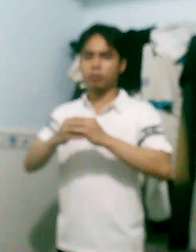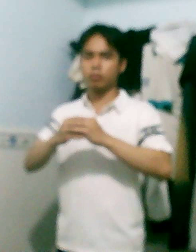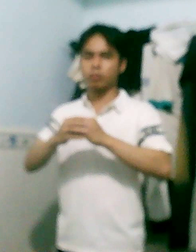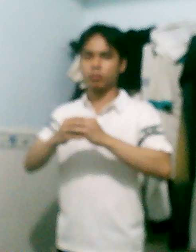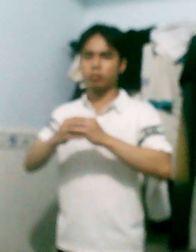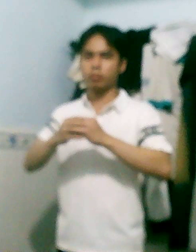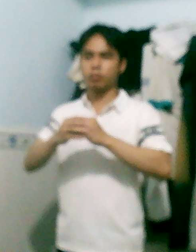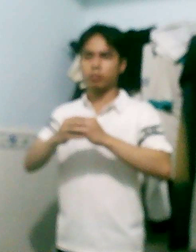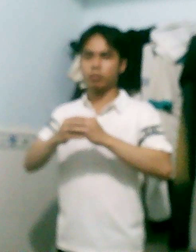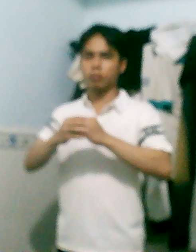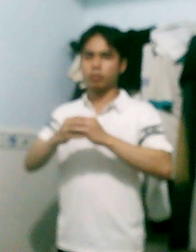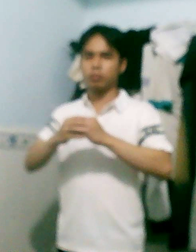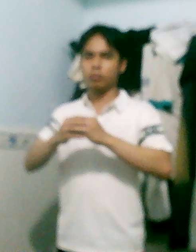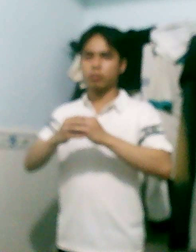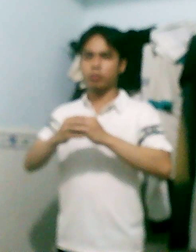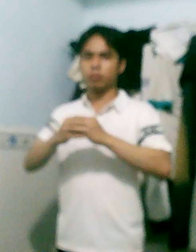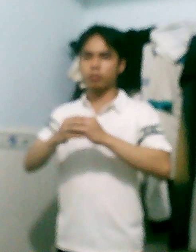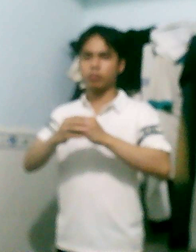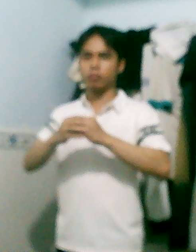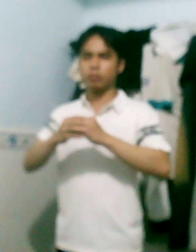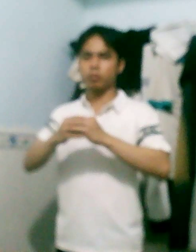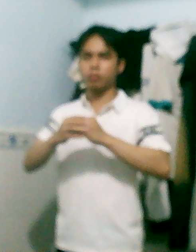nhom